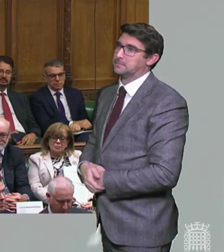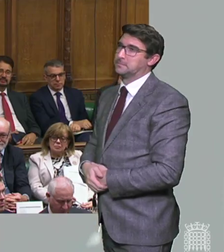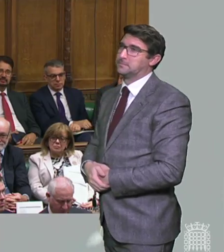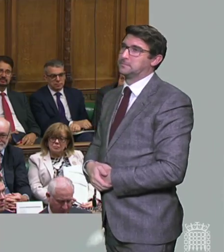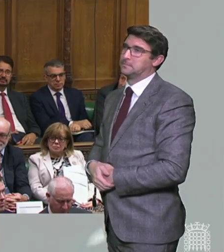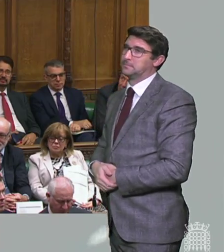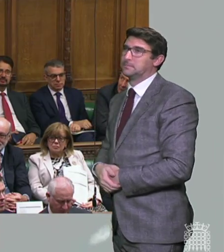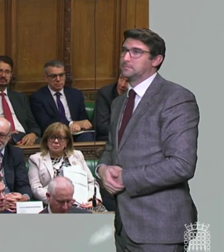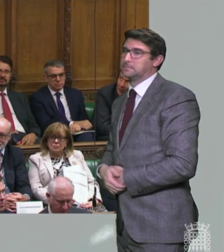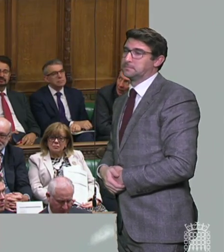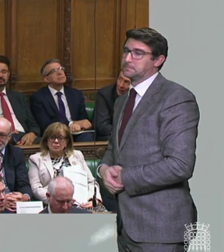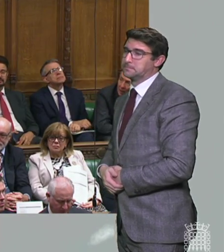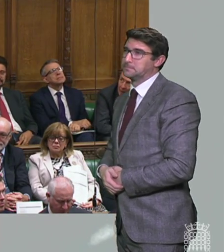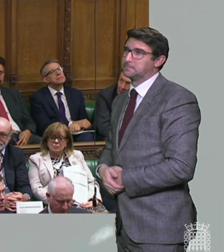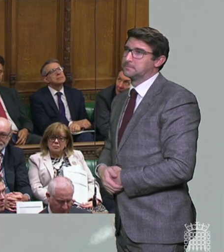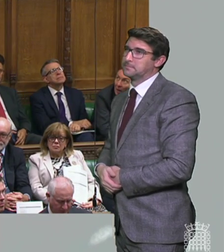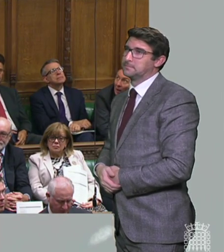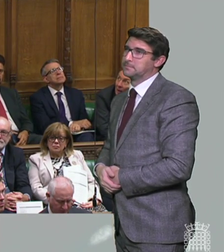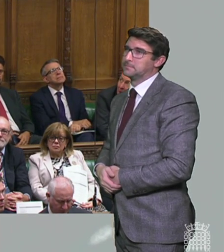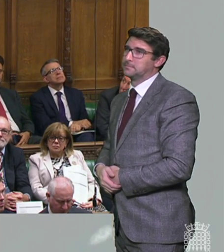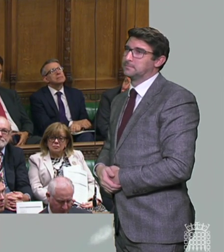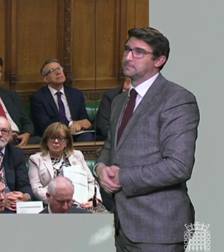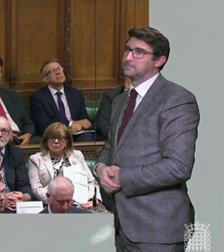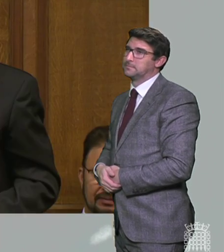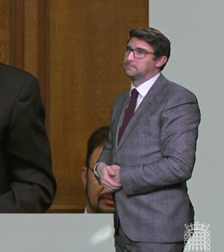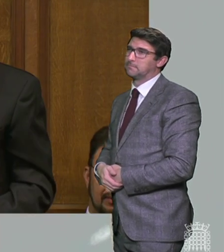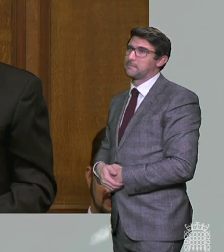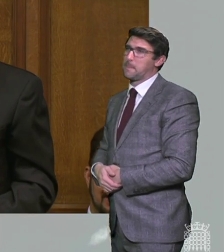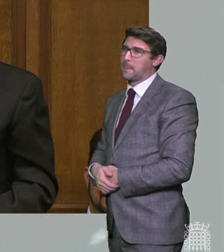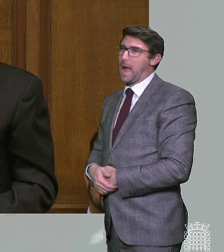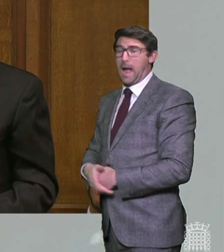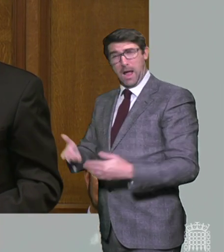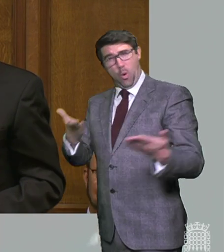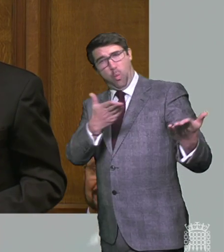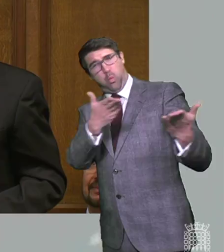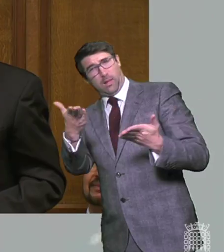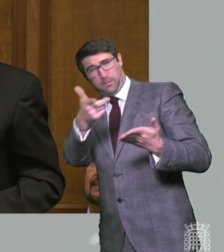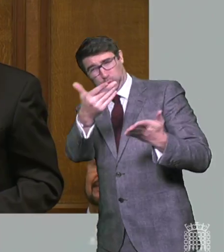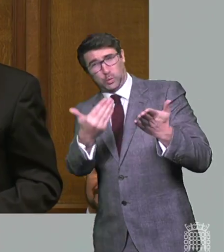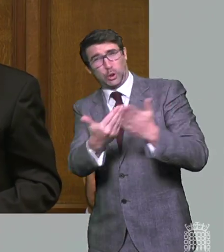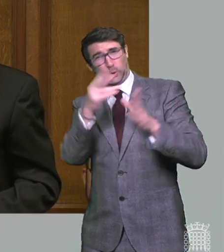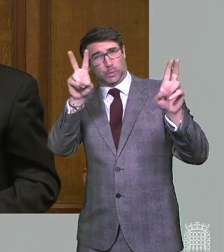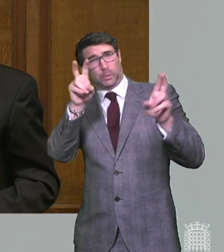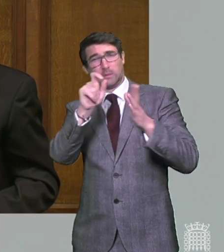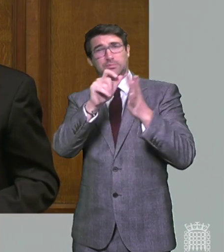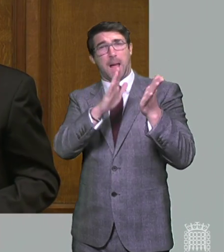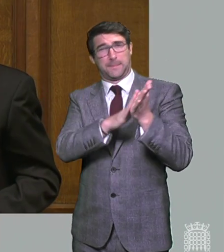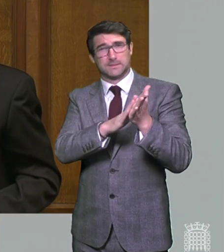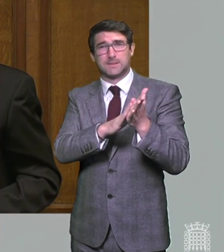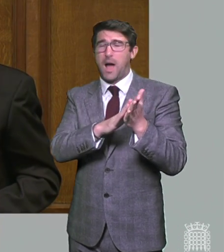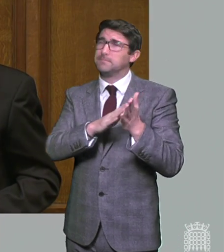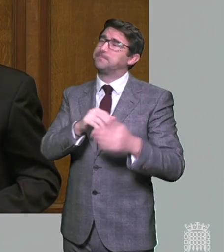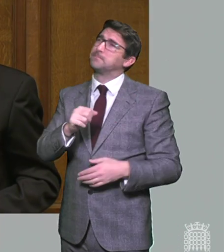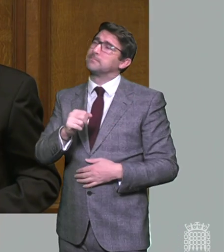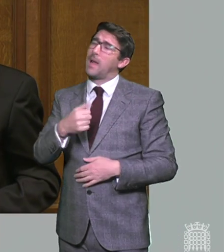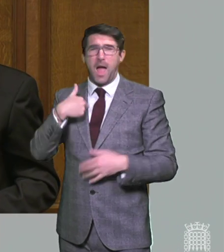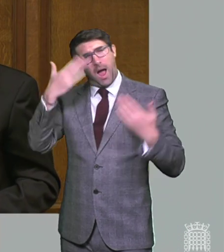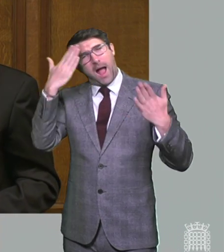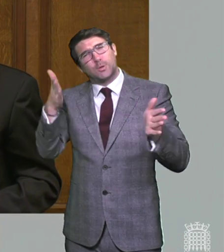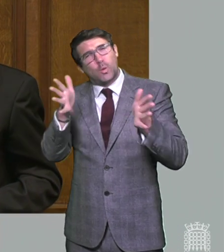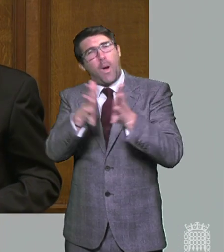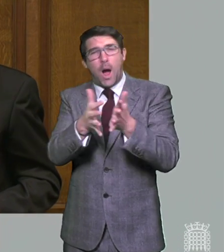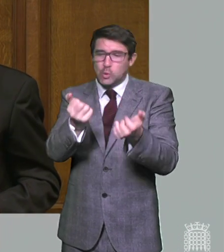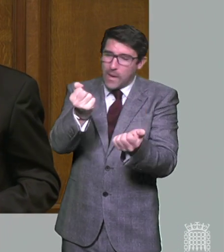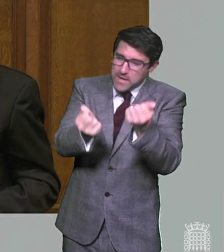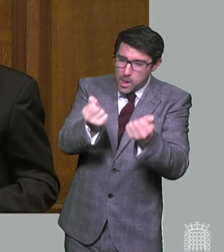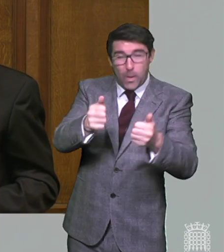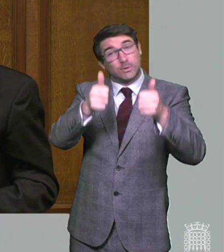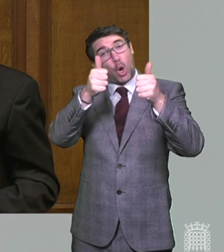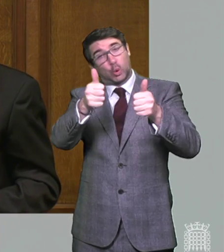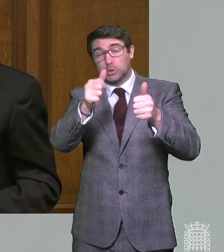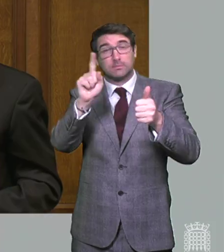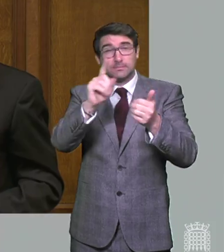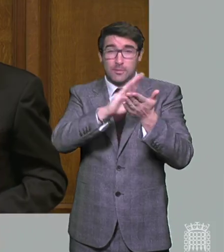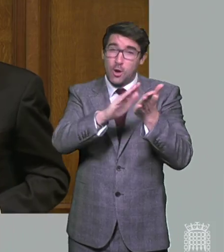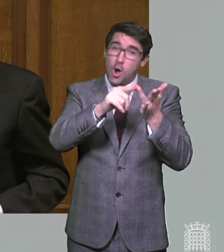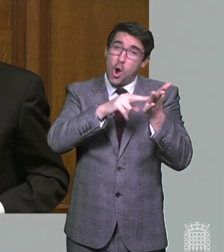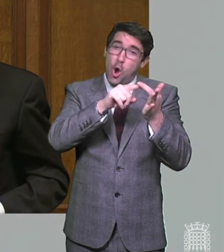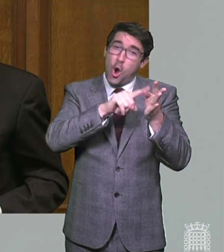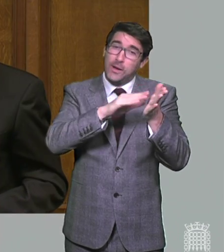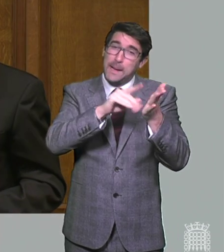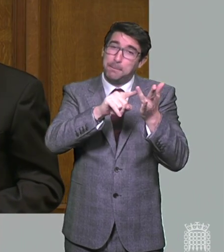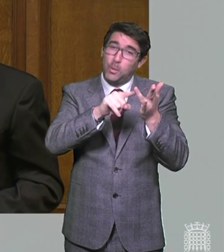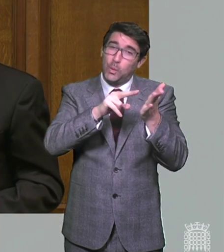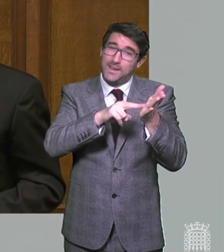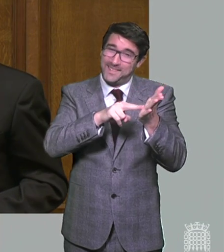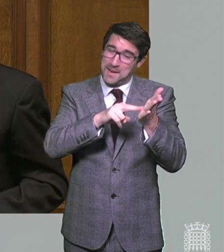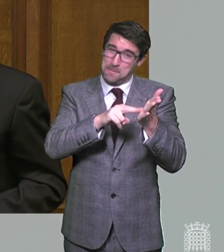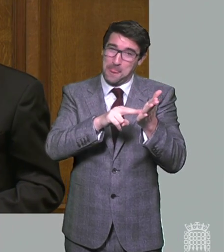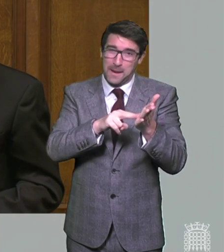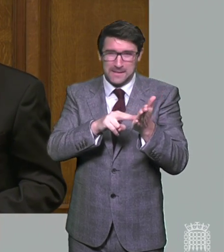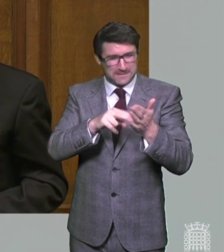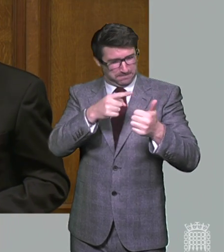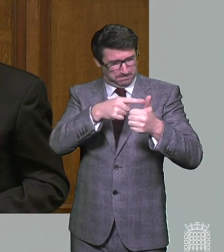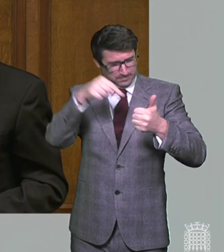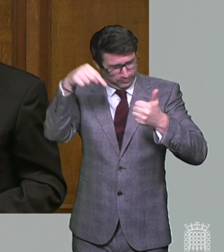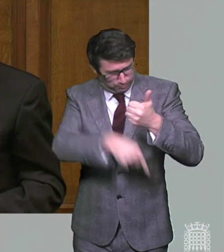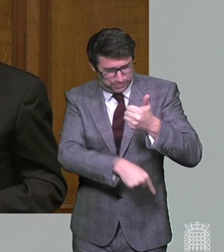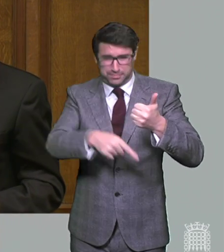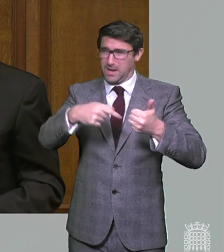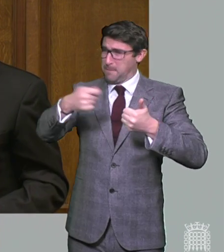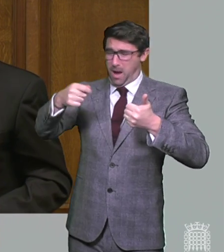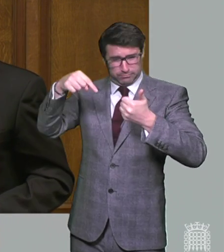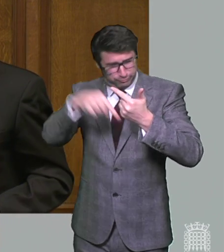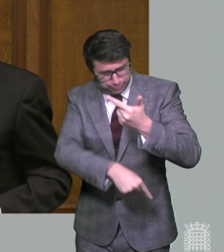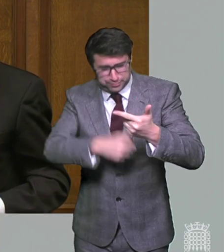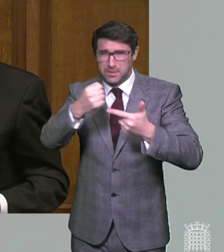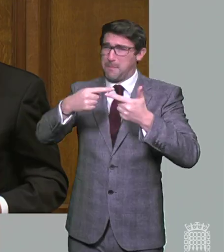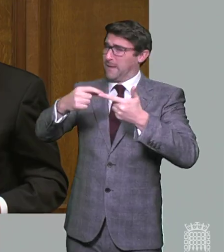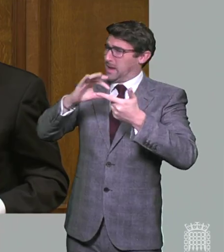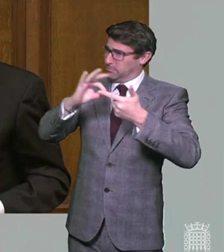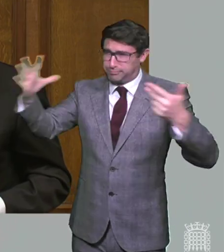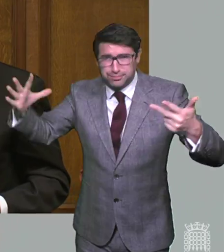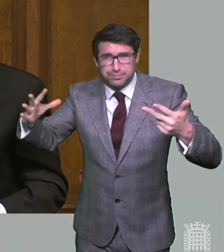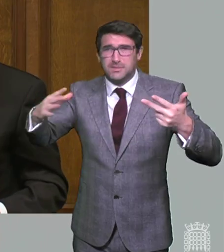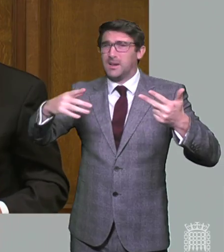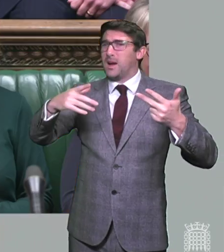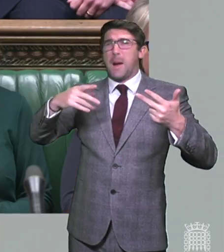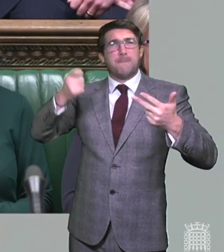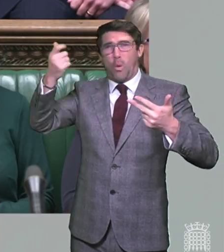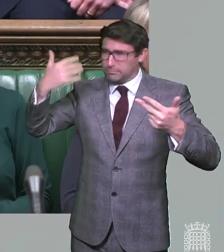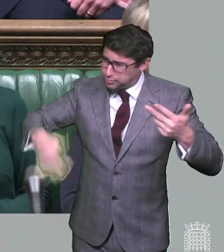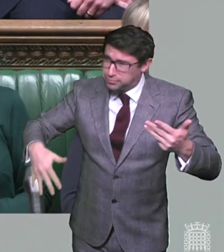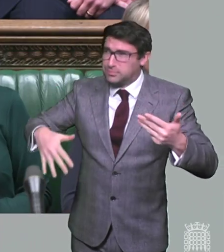I am not sure how to measure a good honeymoon, but after five weeks of a crisis conceived in Downing Street—a crash in pensions, interest rates rising, mortgage market turmoil and complete financial chaos—the country has been left wanting divorce.